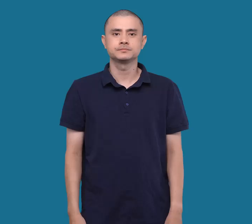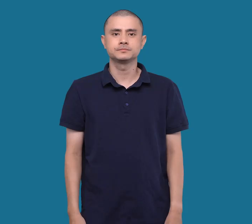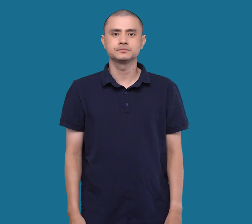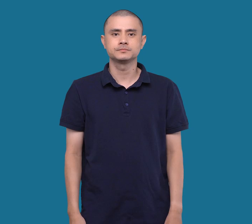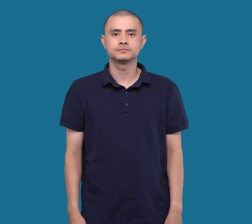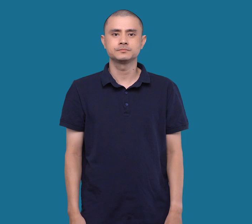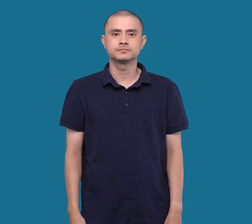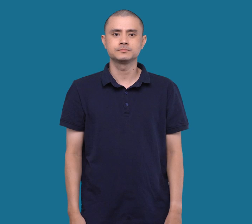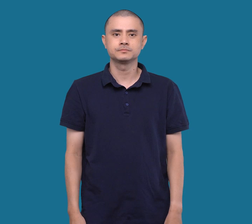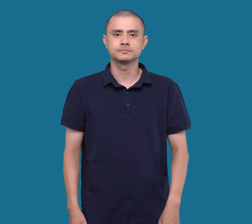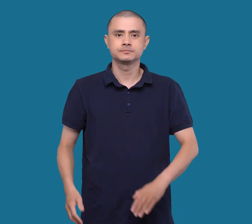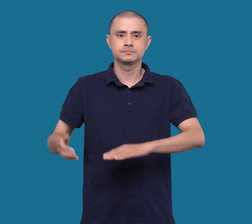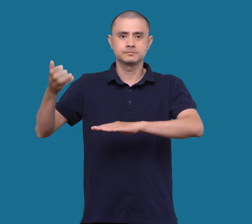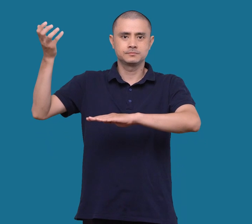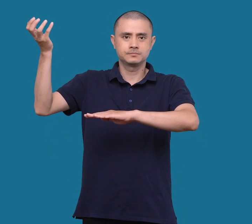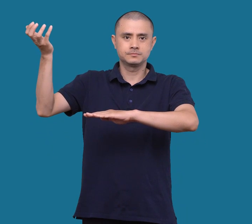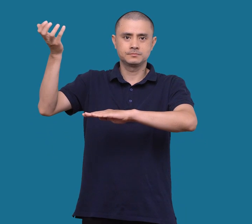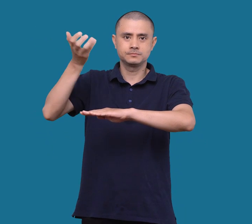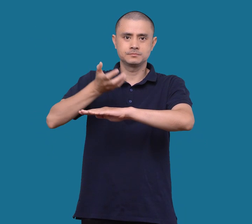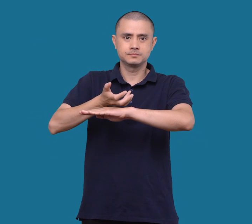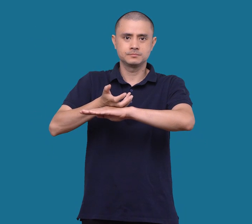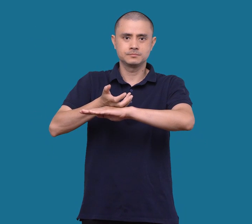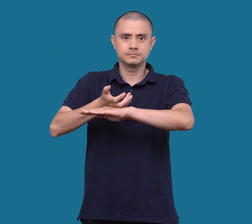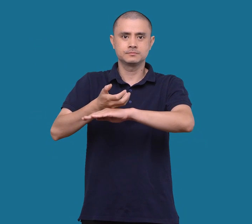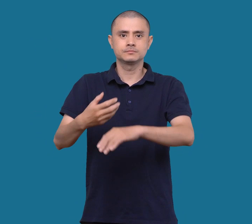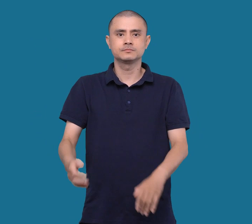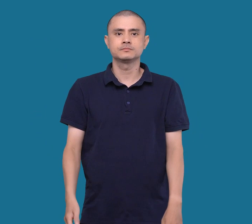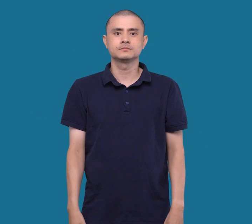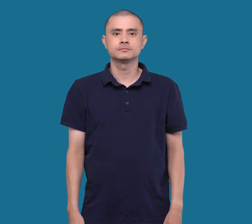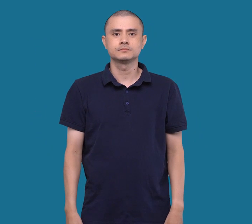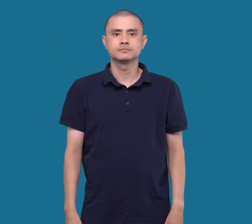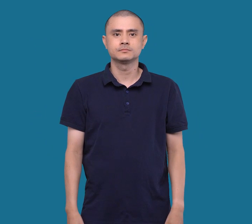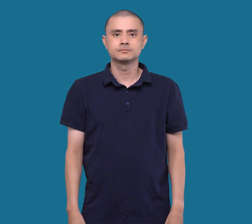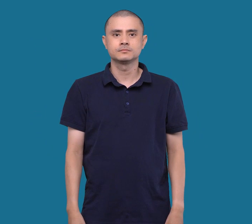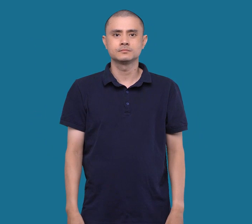nhập khẩu